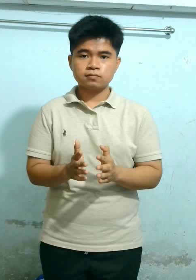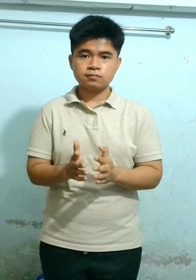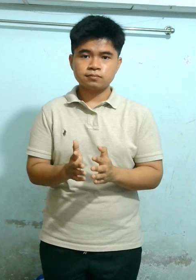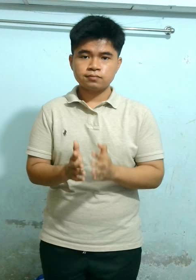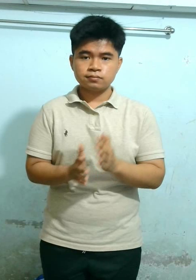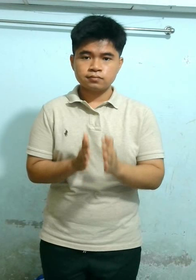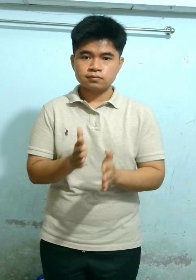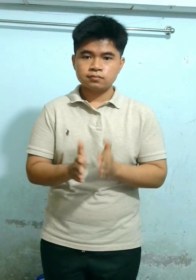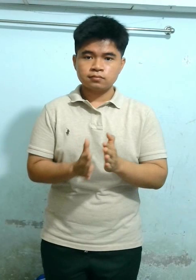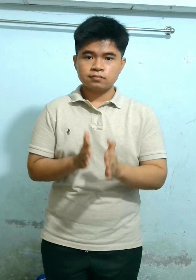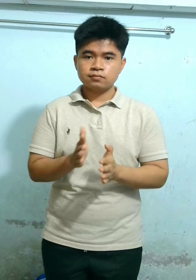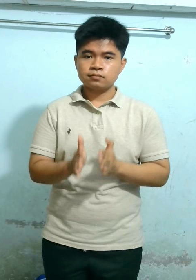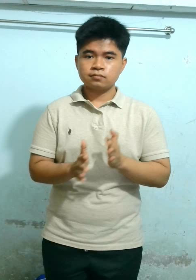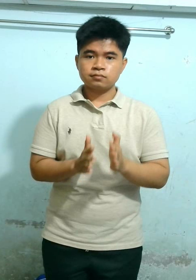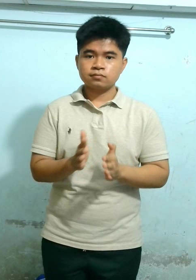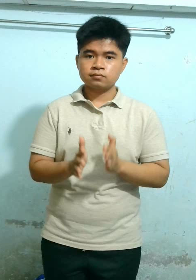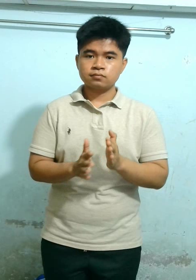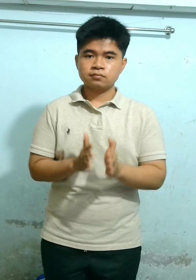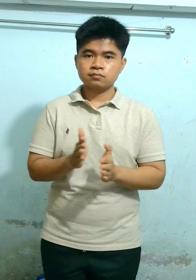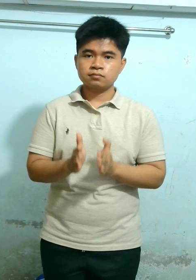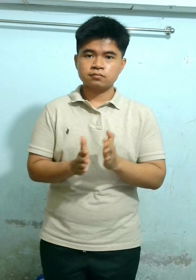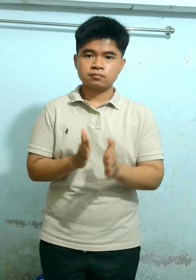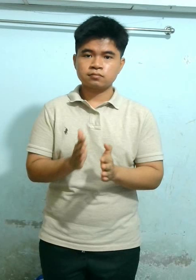ngon ngu ki hieu